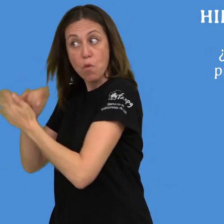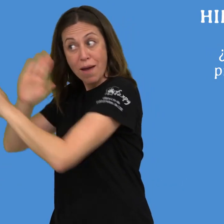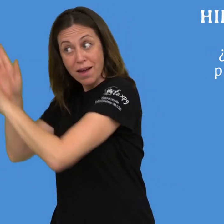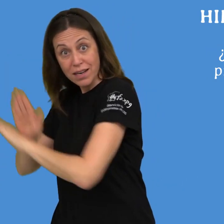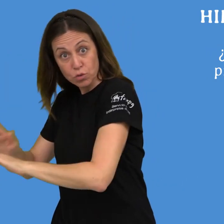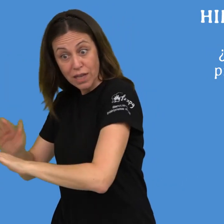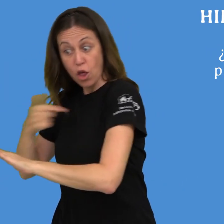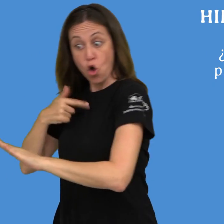resultado